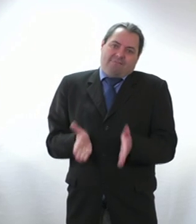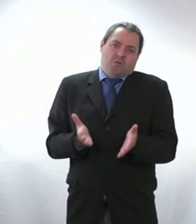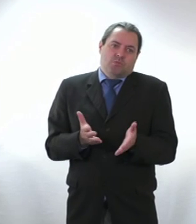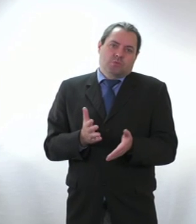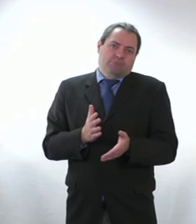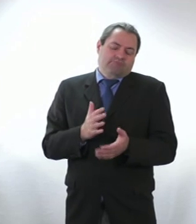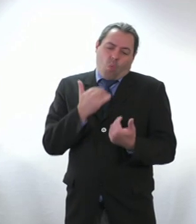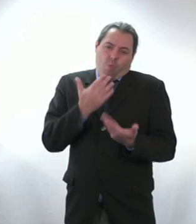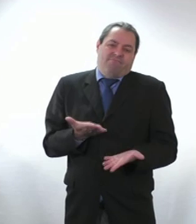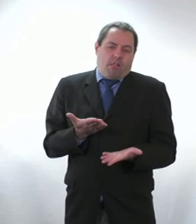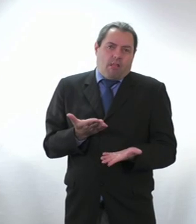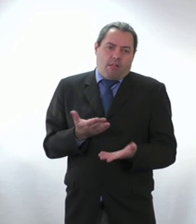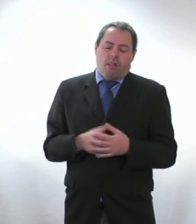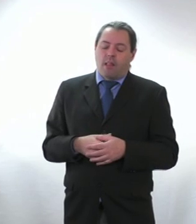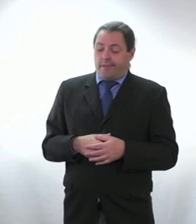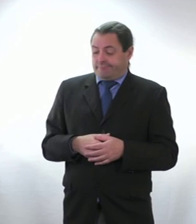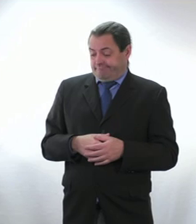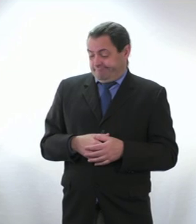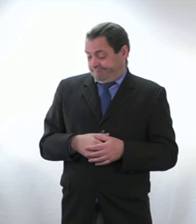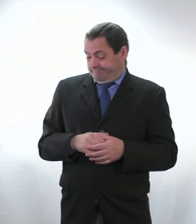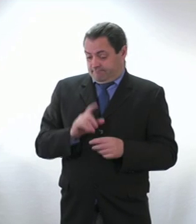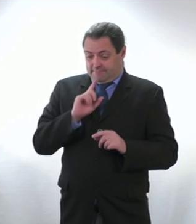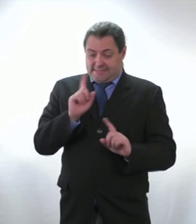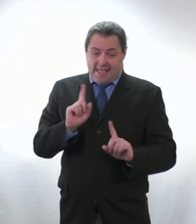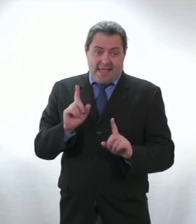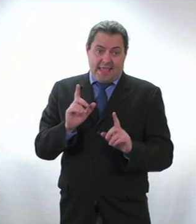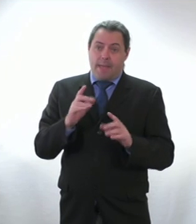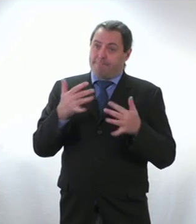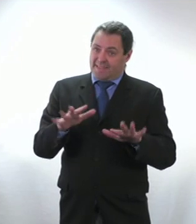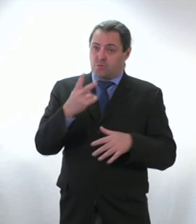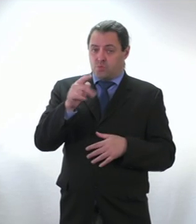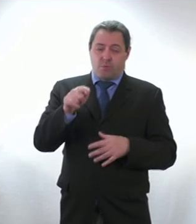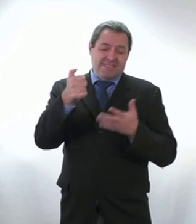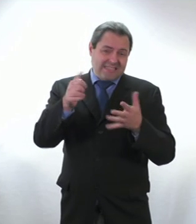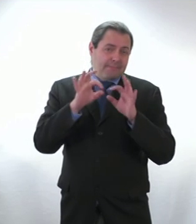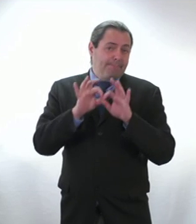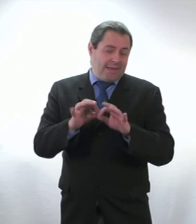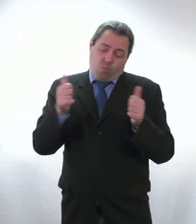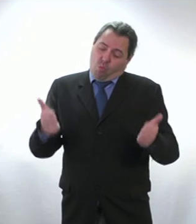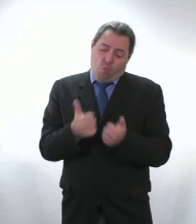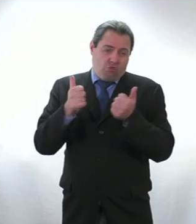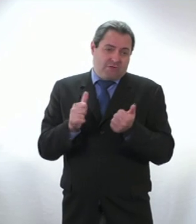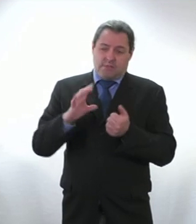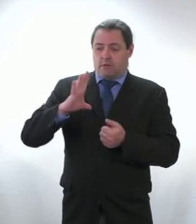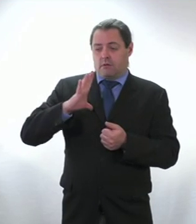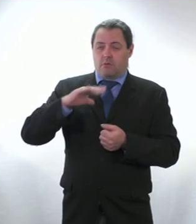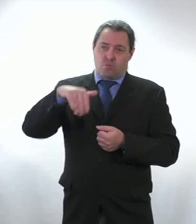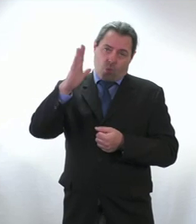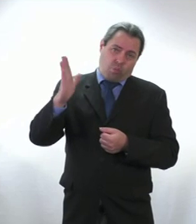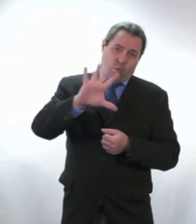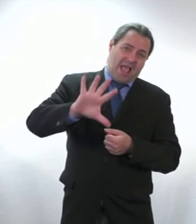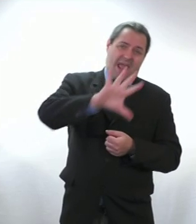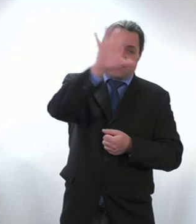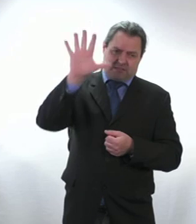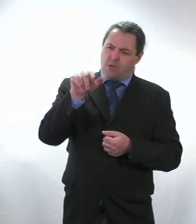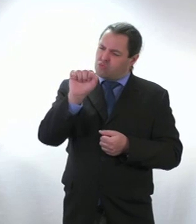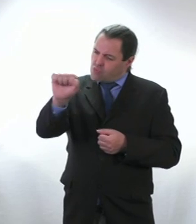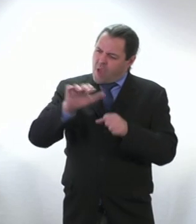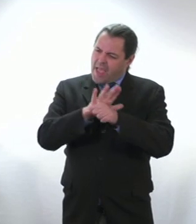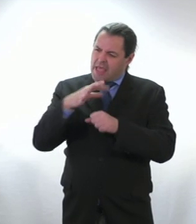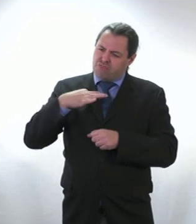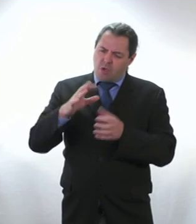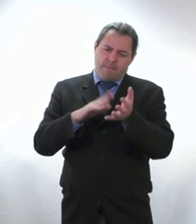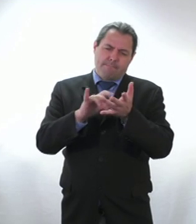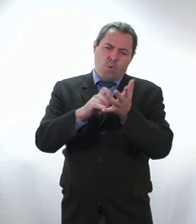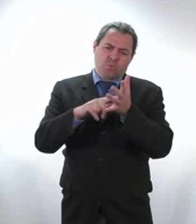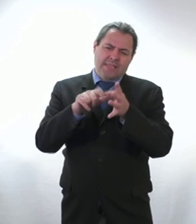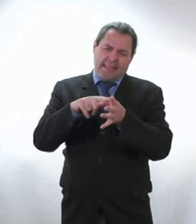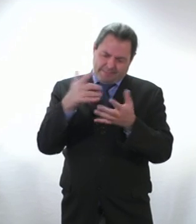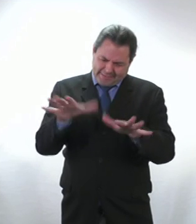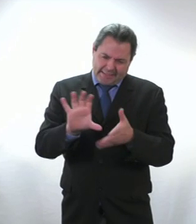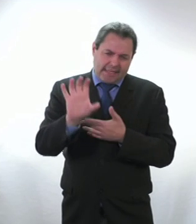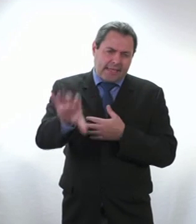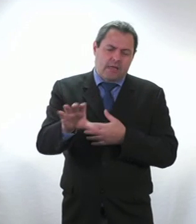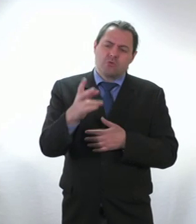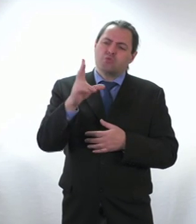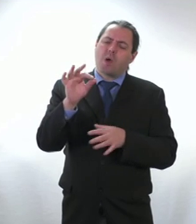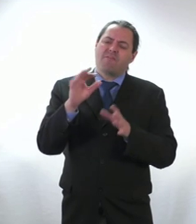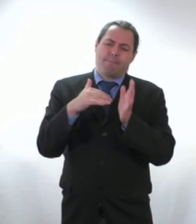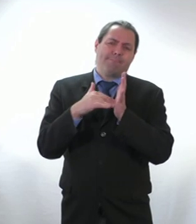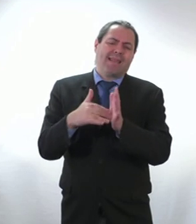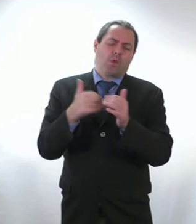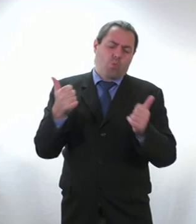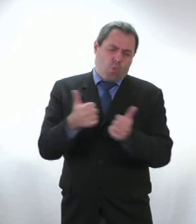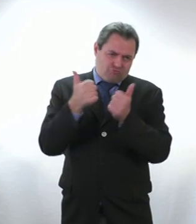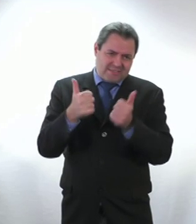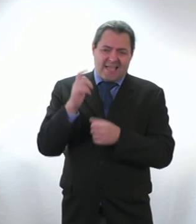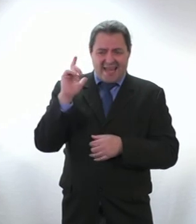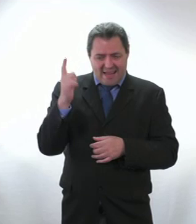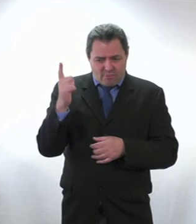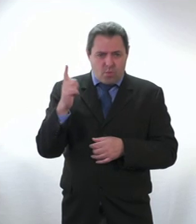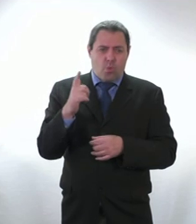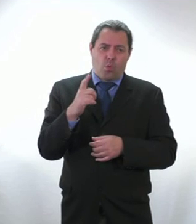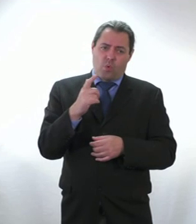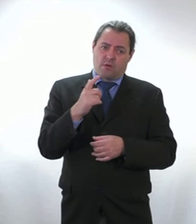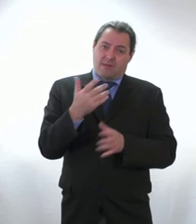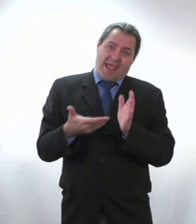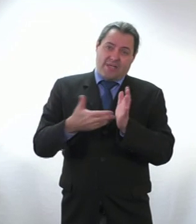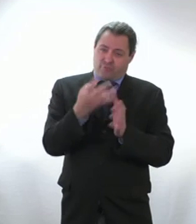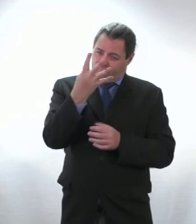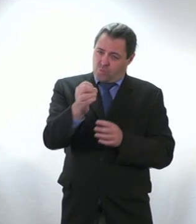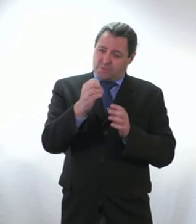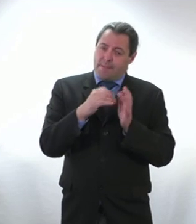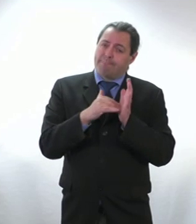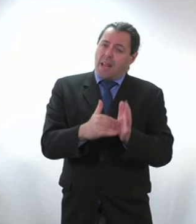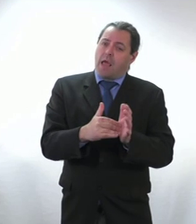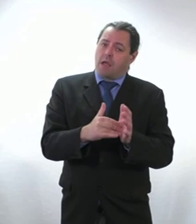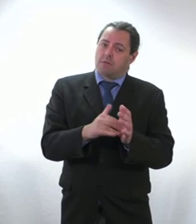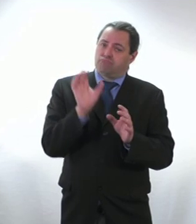We have already allocated £2.6 billion to the north-west, and Knowsley in particular has had £12 million, and Liverpool another £40 million.